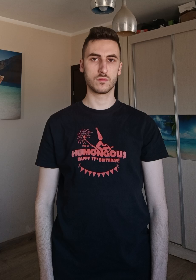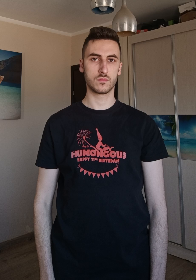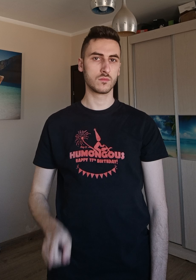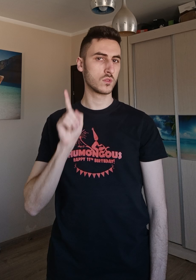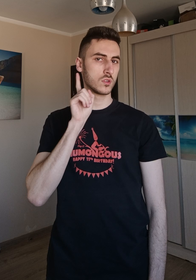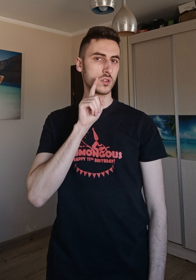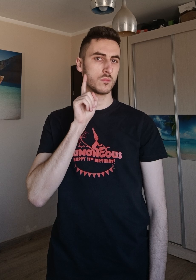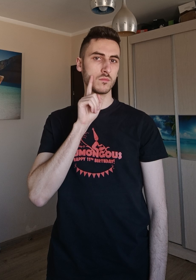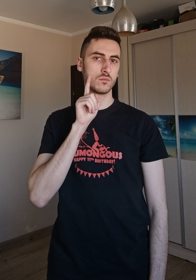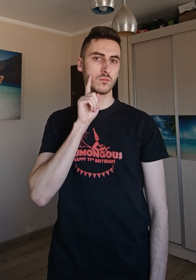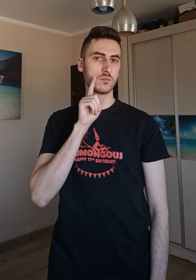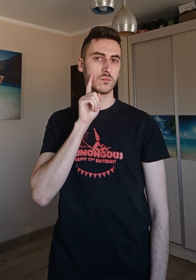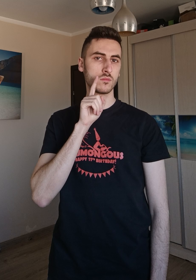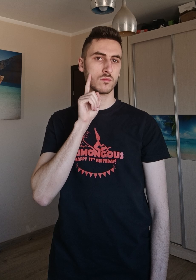שם